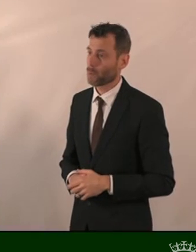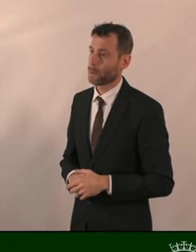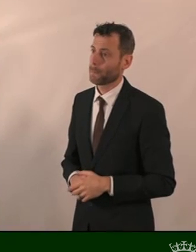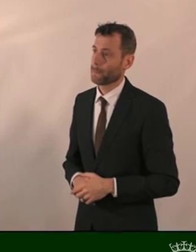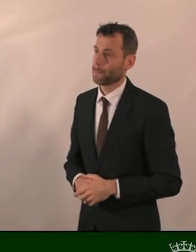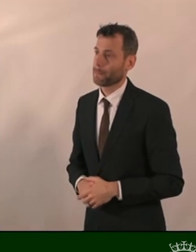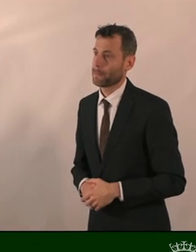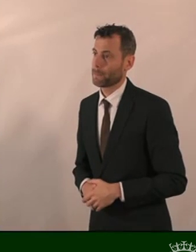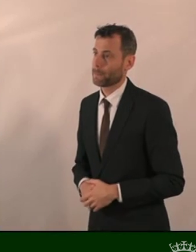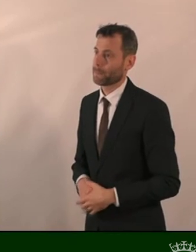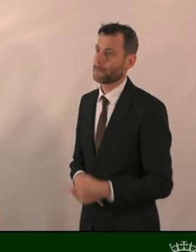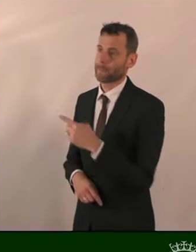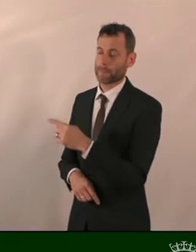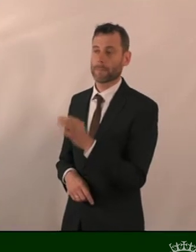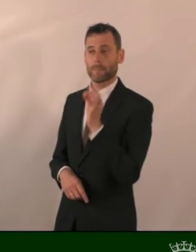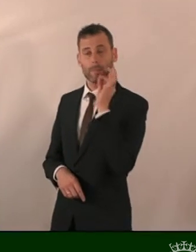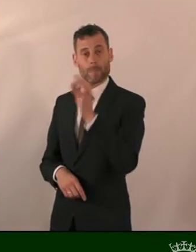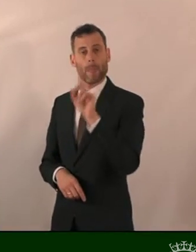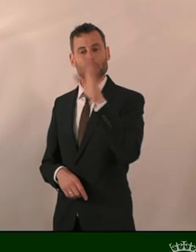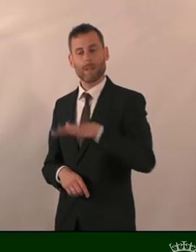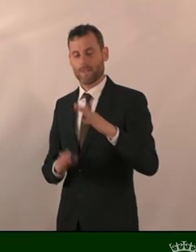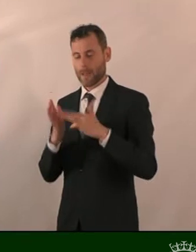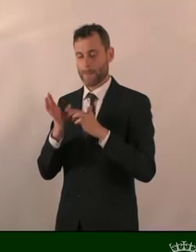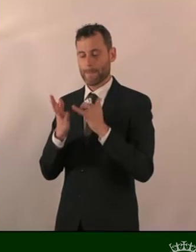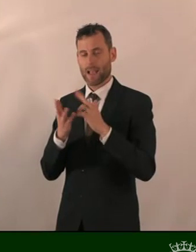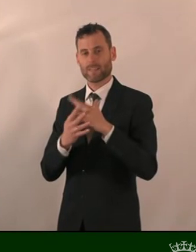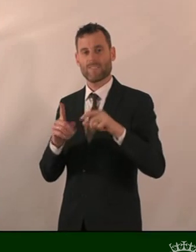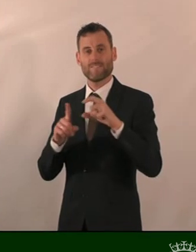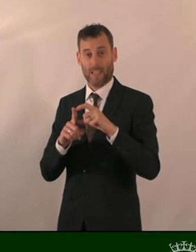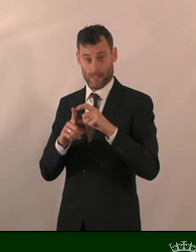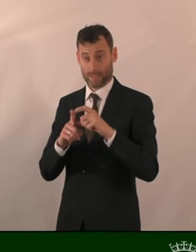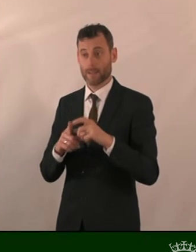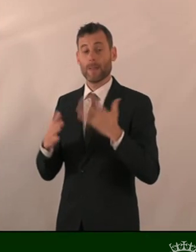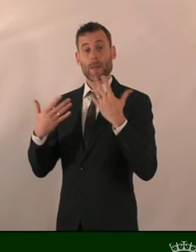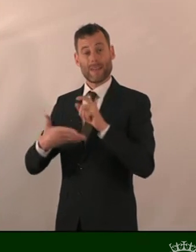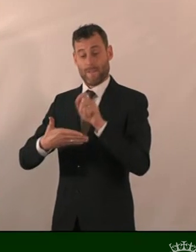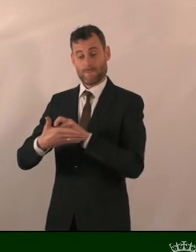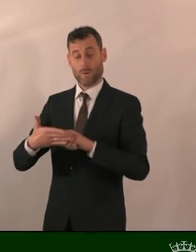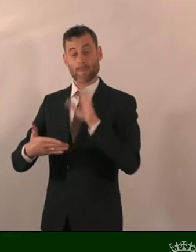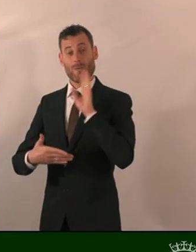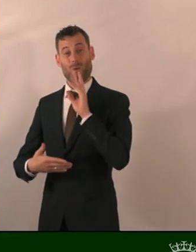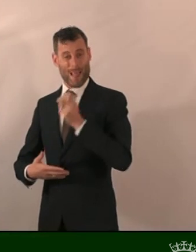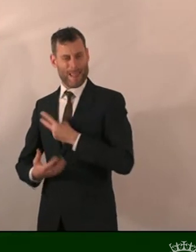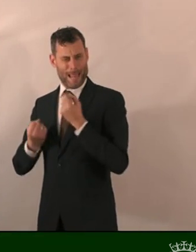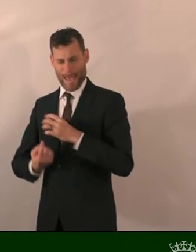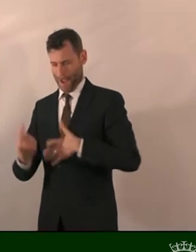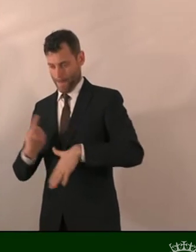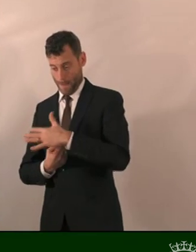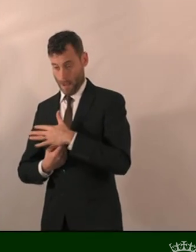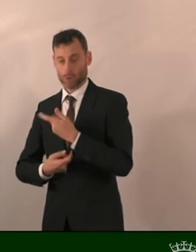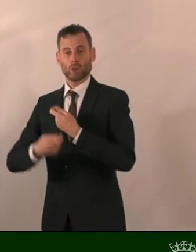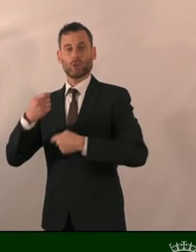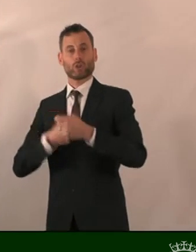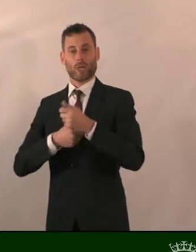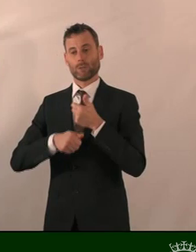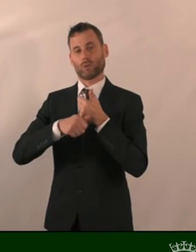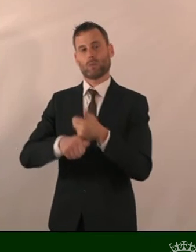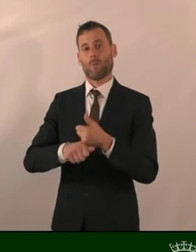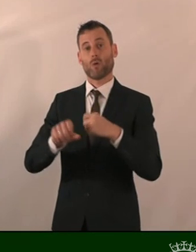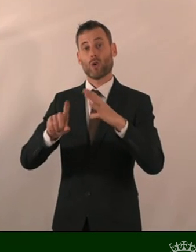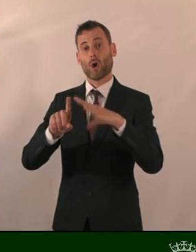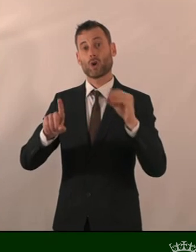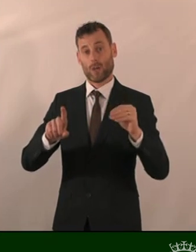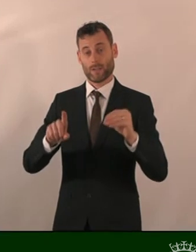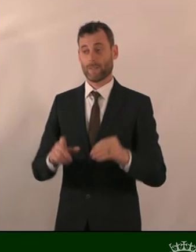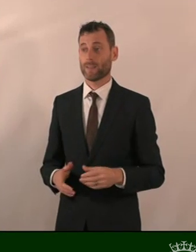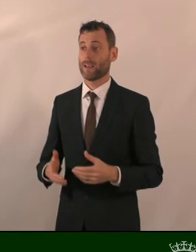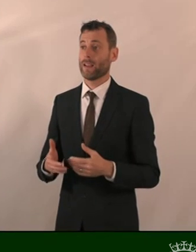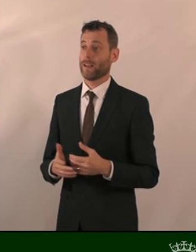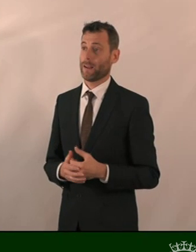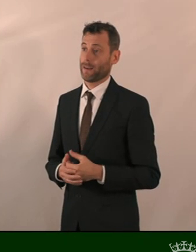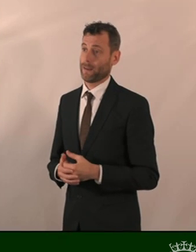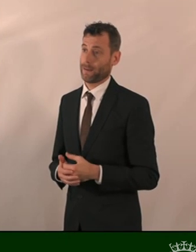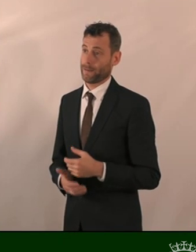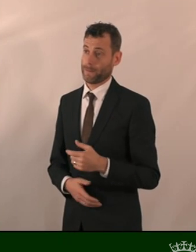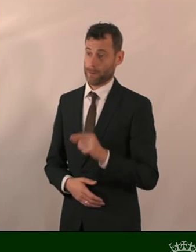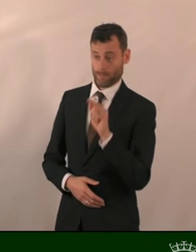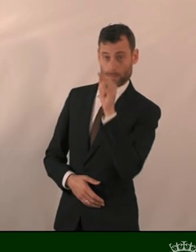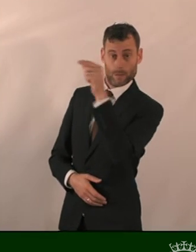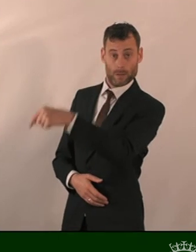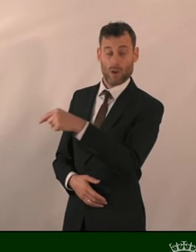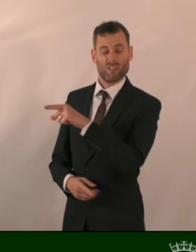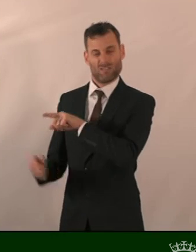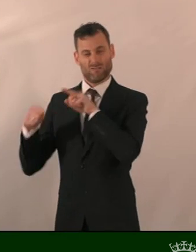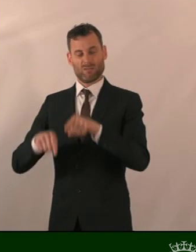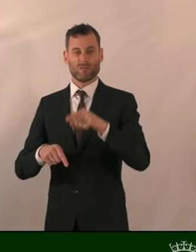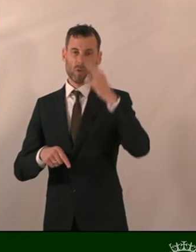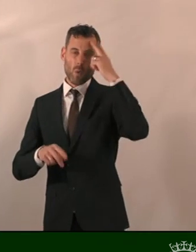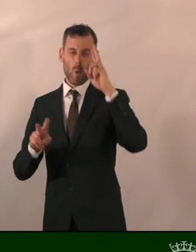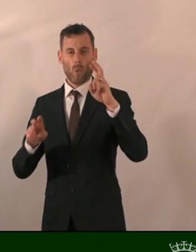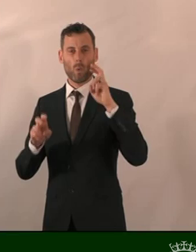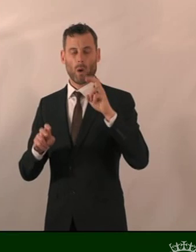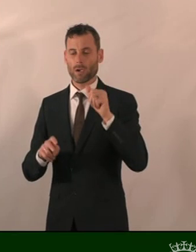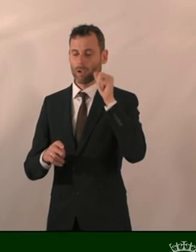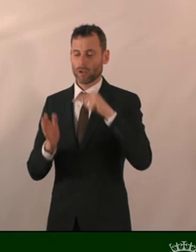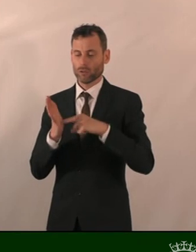Does my right honourable Friend agree that the people of Mansfield who, like many millions across the country, previously voted Labour but have now put their faith in a Conservative Government to deliver are not, in fact, traitors, as they were branded by members of the Opposition this week?